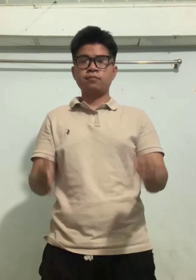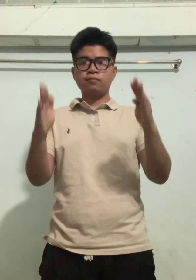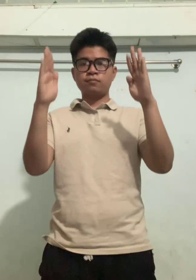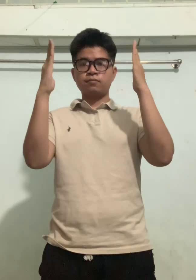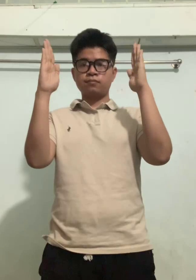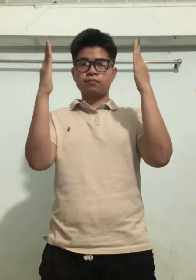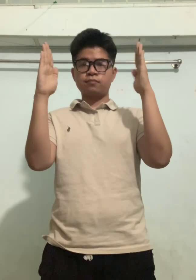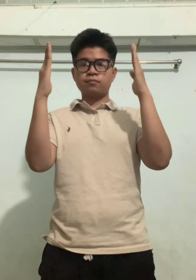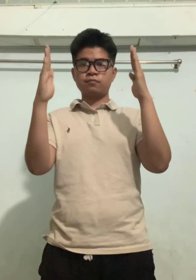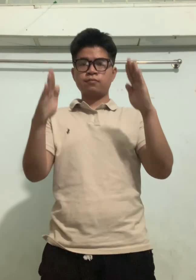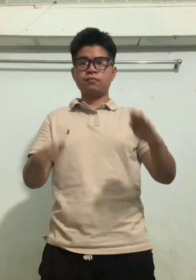vo tay